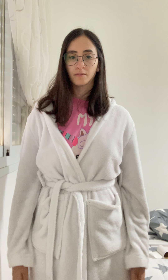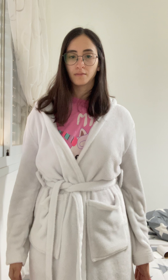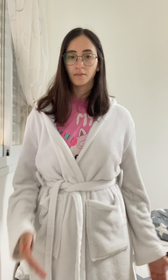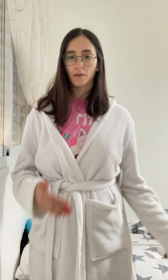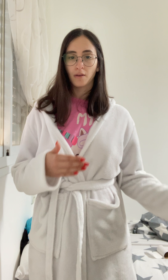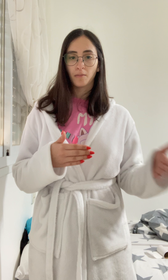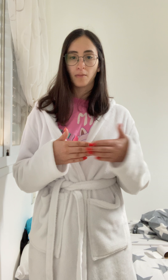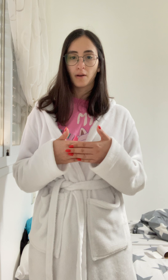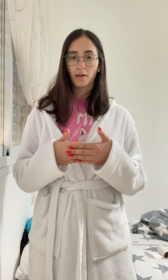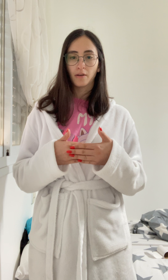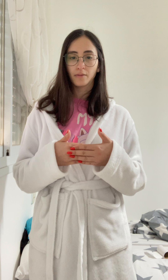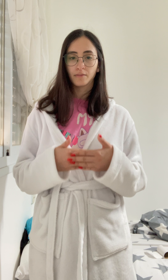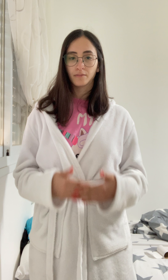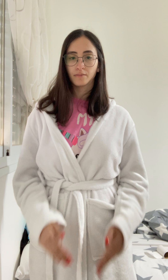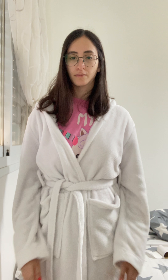בעל